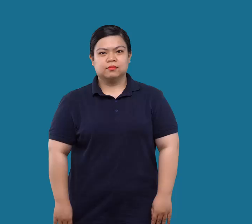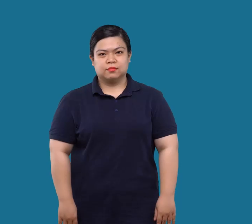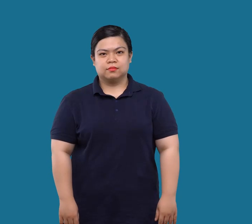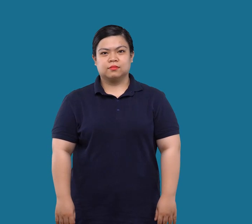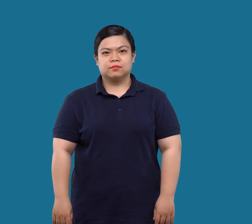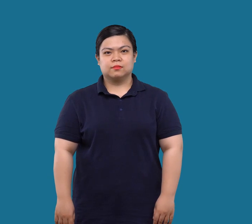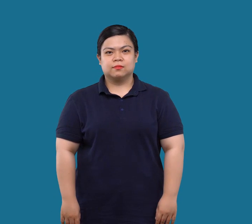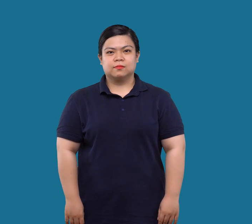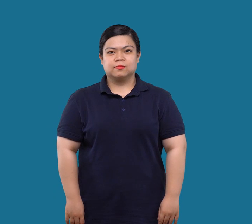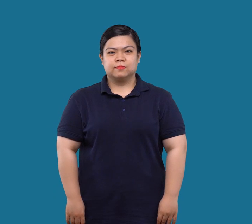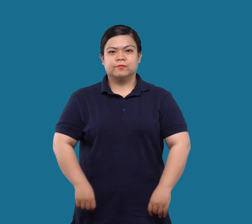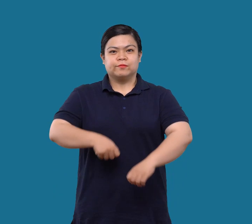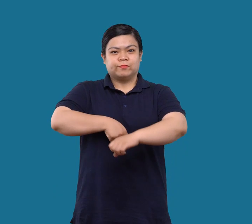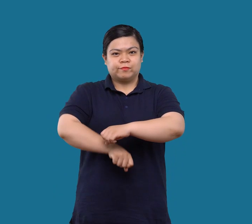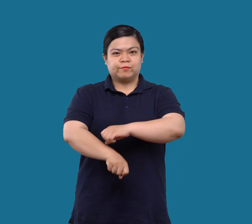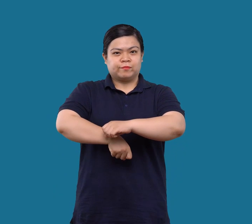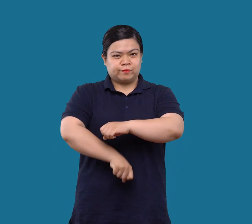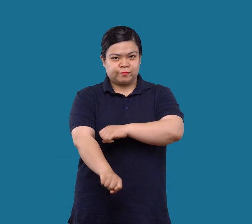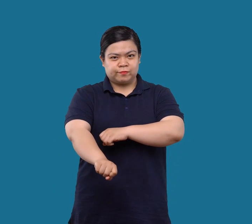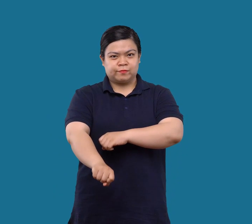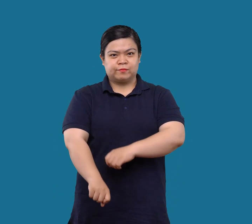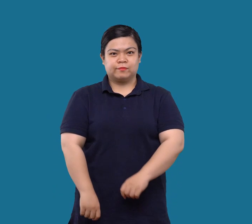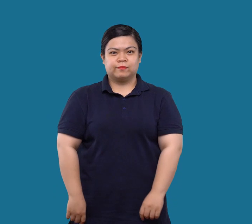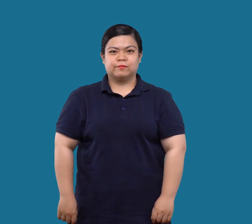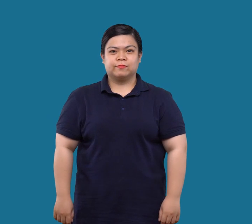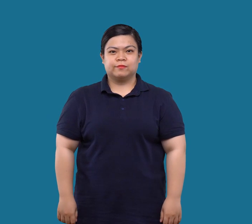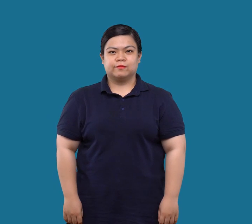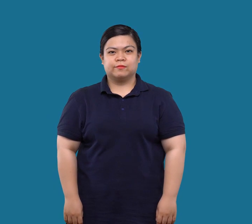sinh sản